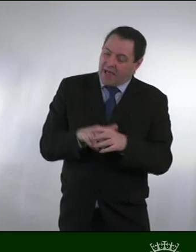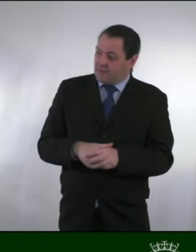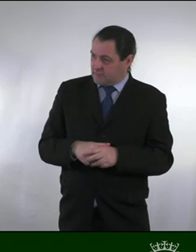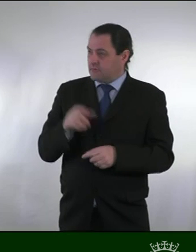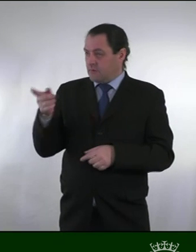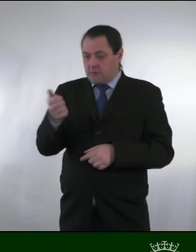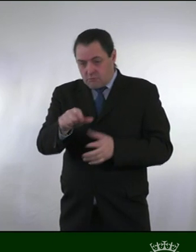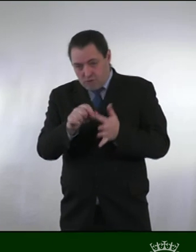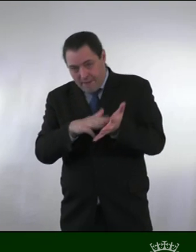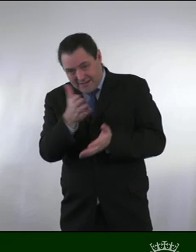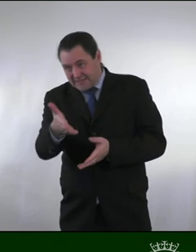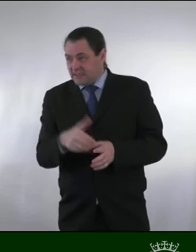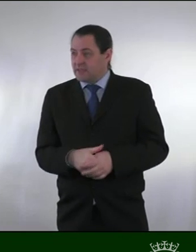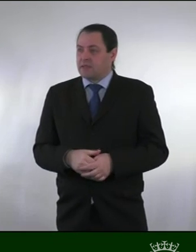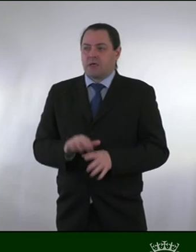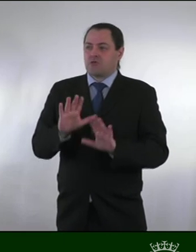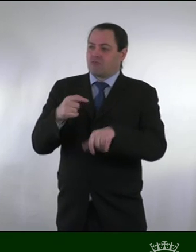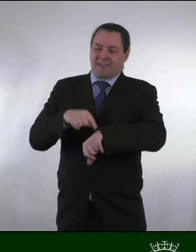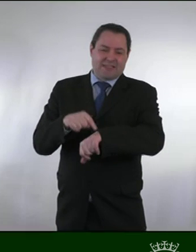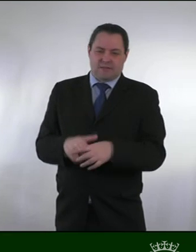I call the Prime Minister; we have to get through the questions.